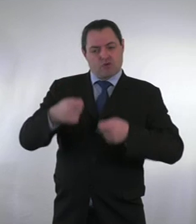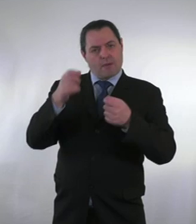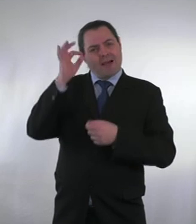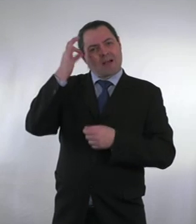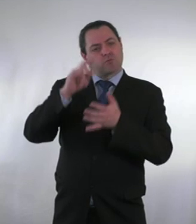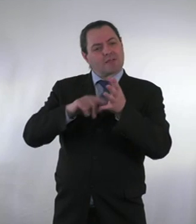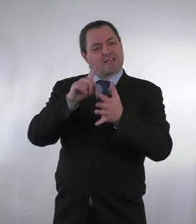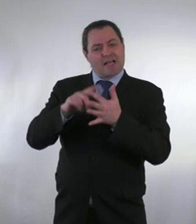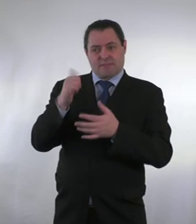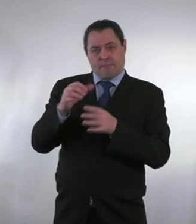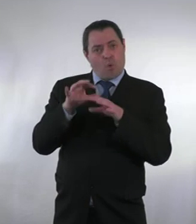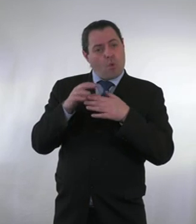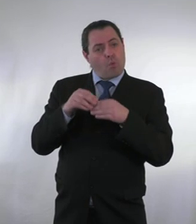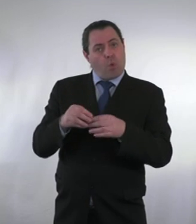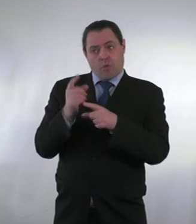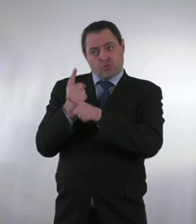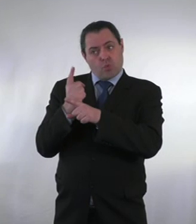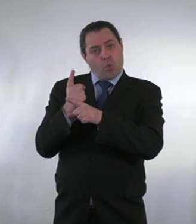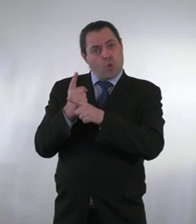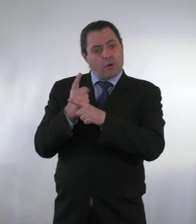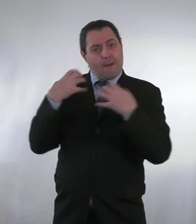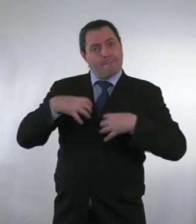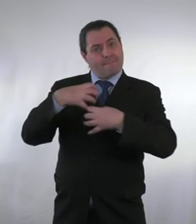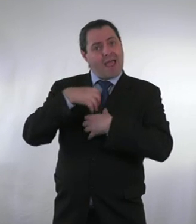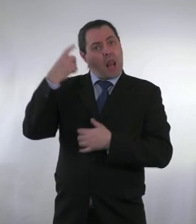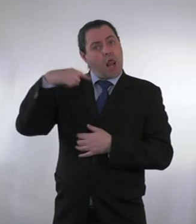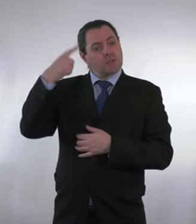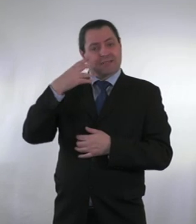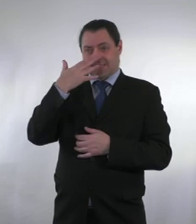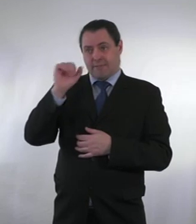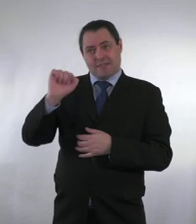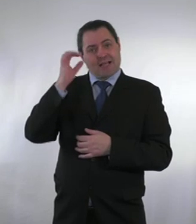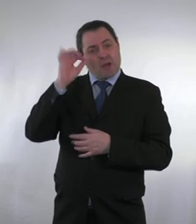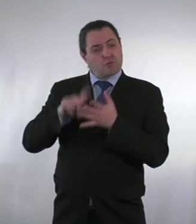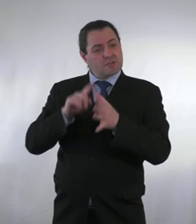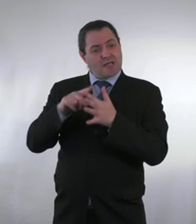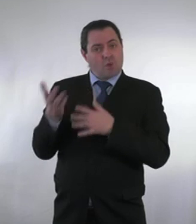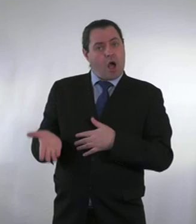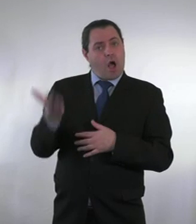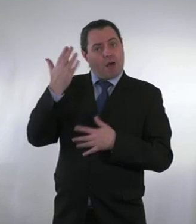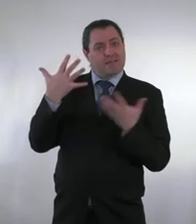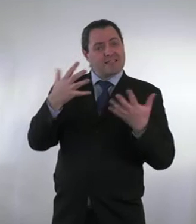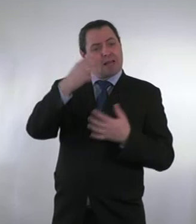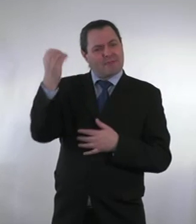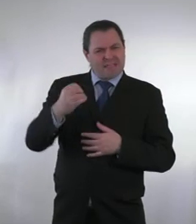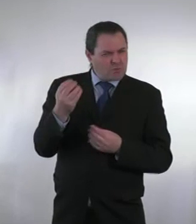Perhaps she could have a word with her friend the Mayor of London, who is threatening to put up his council tax by 10%.